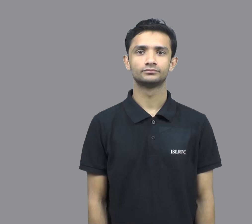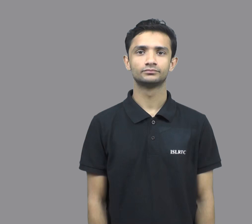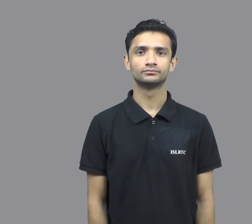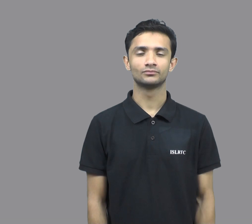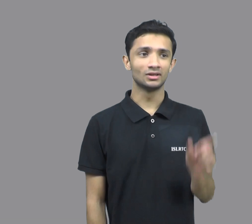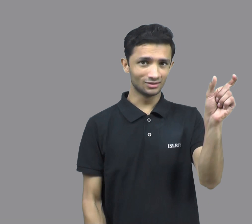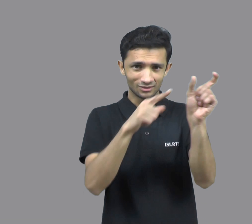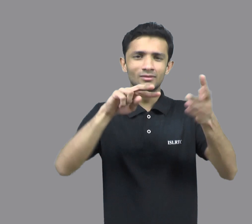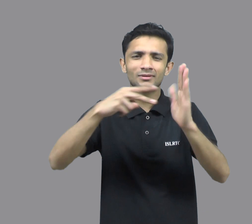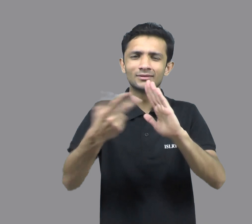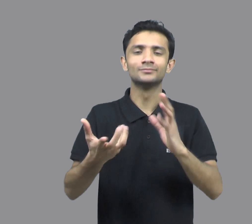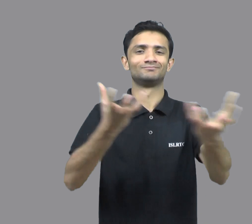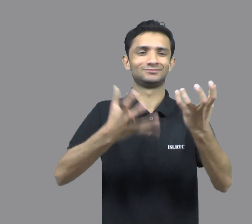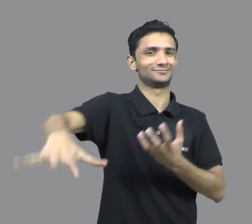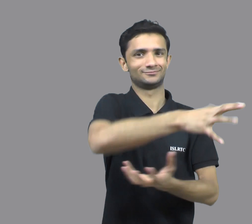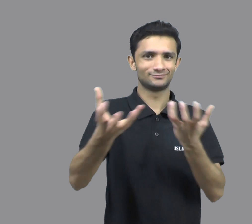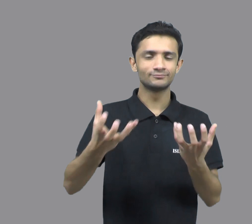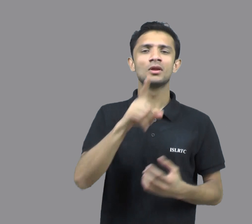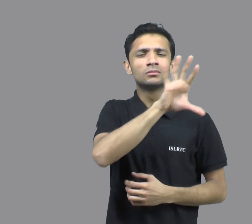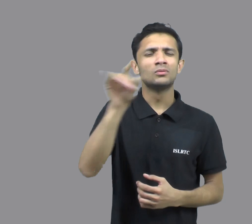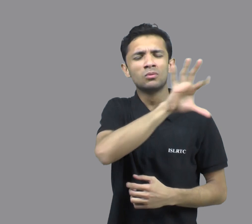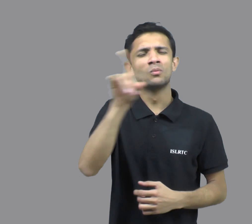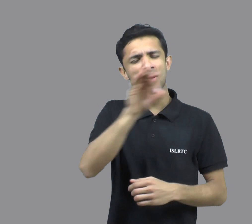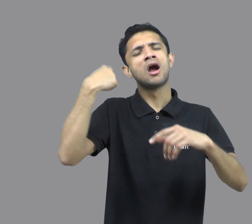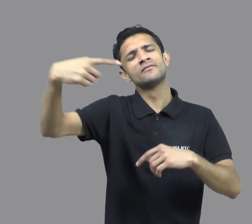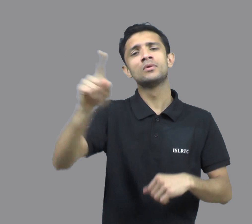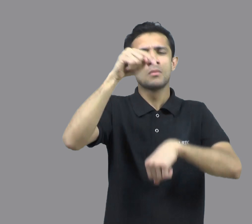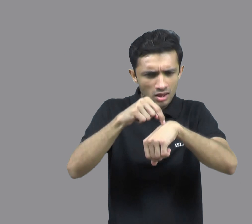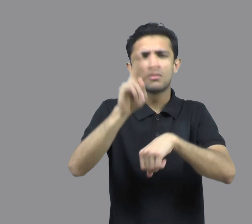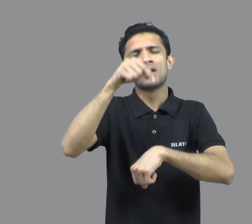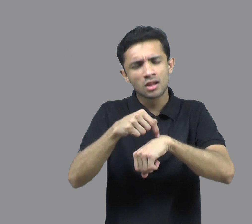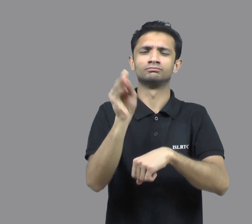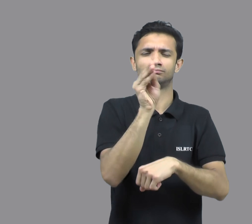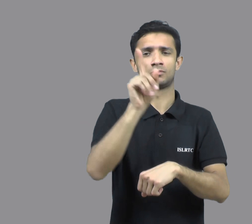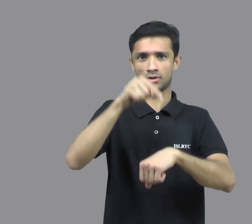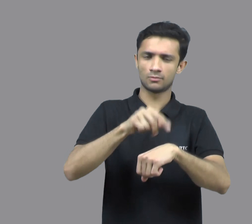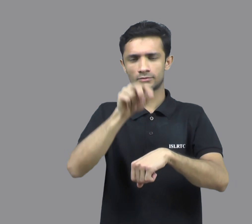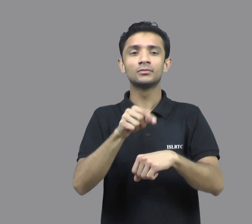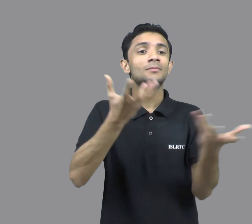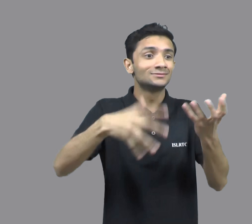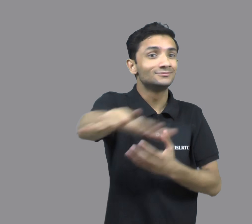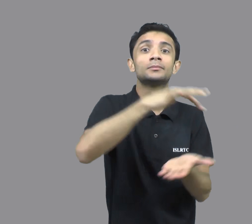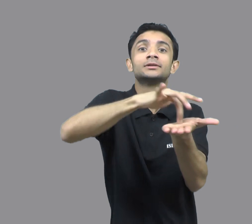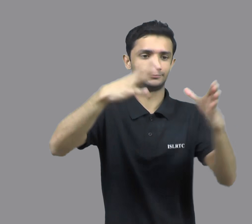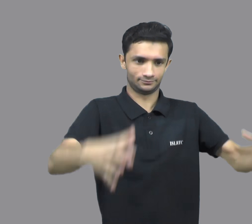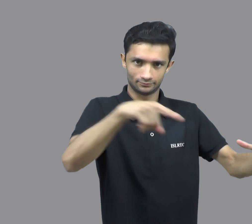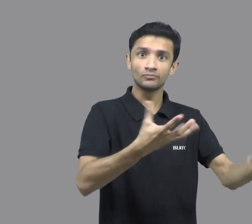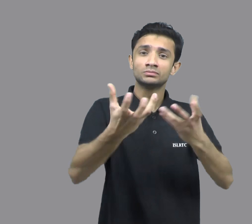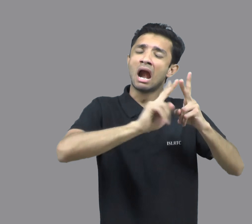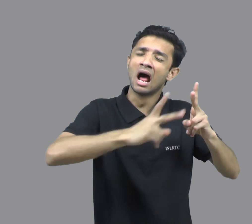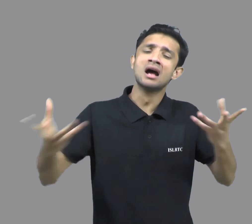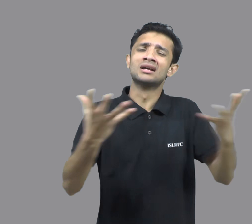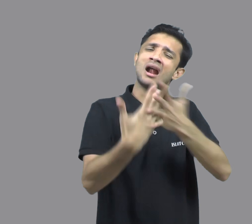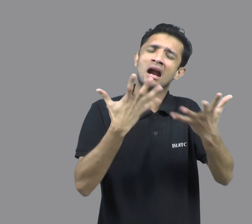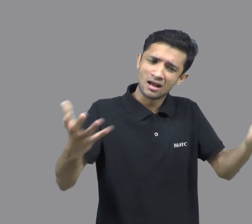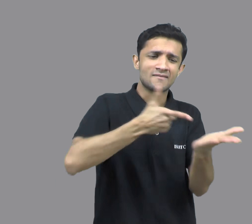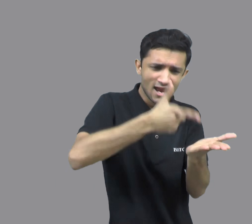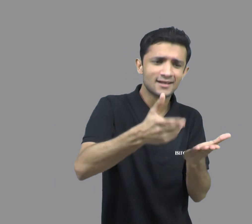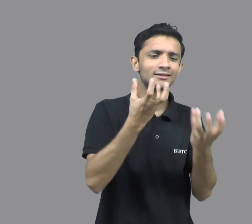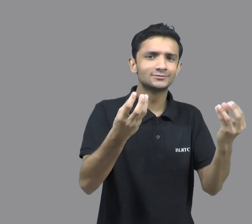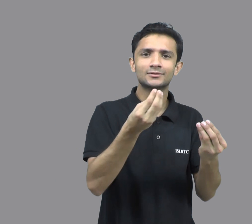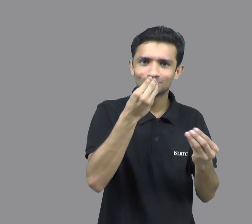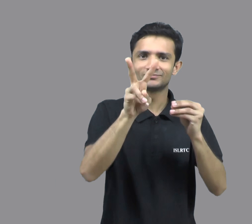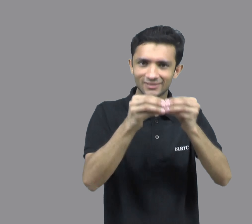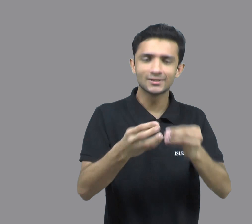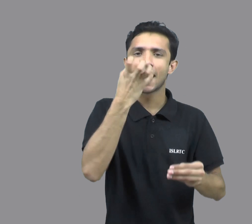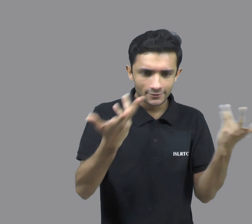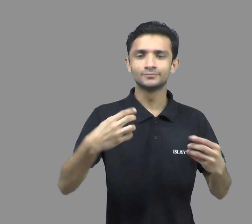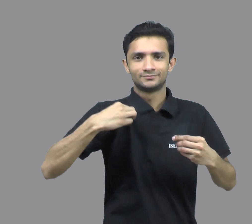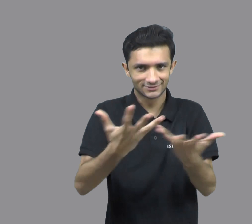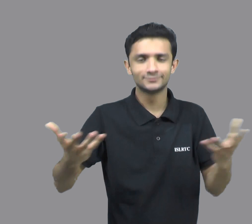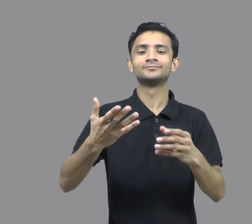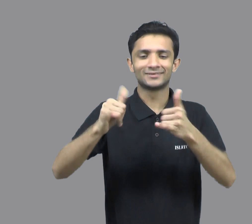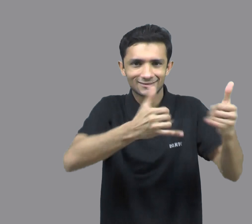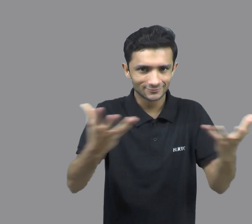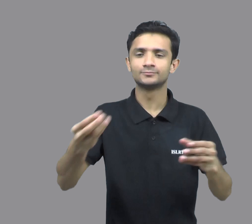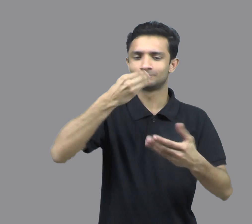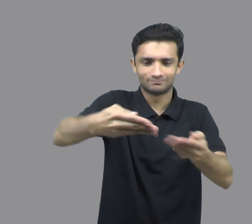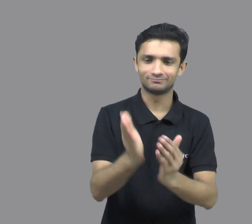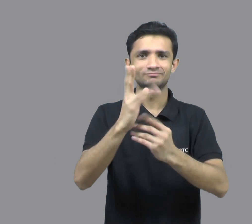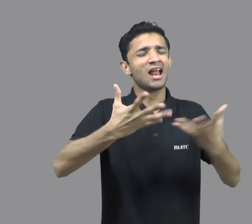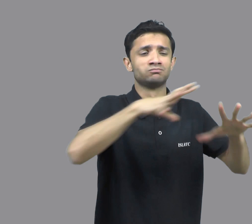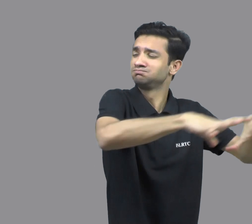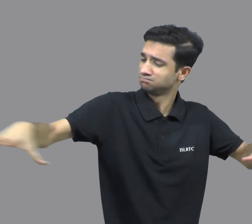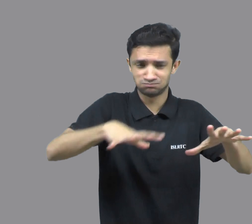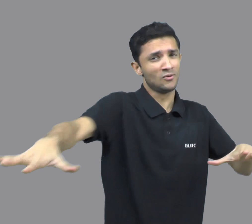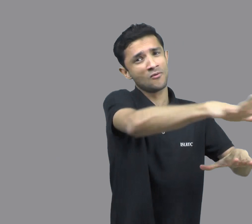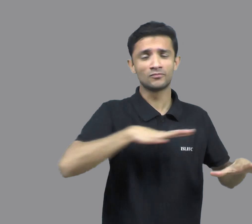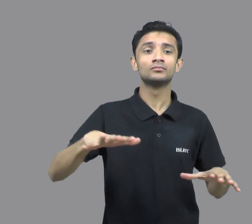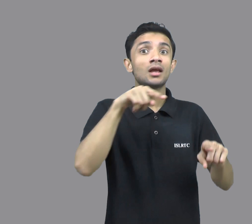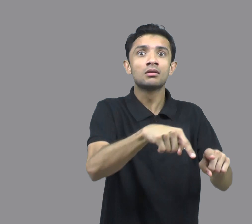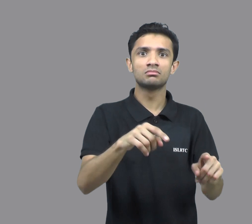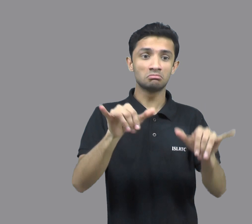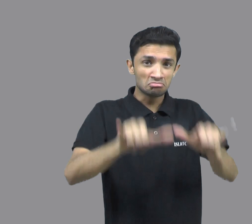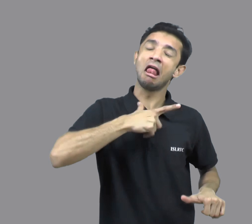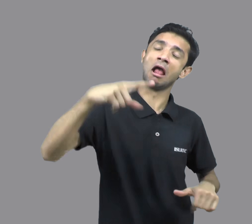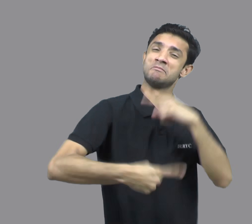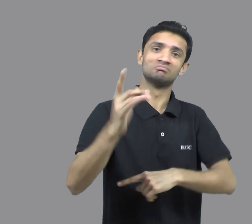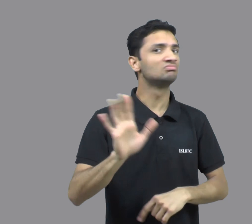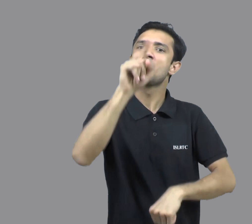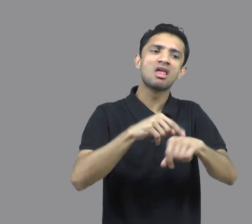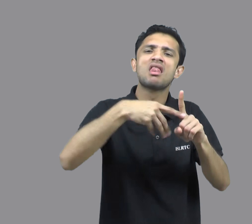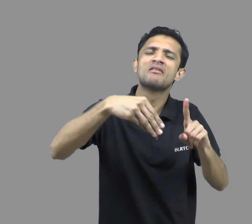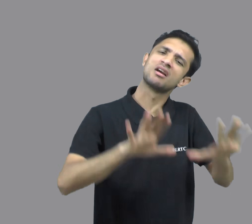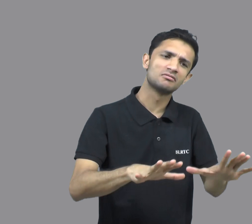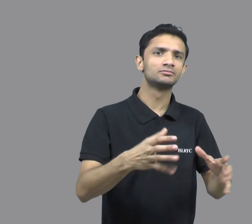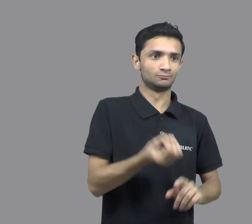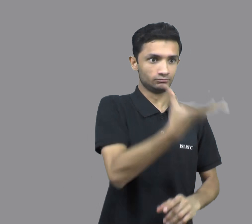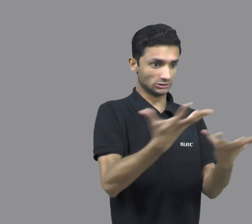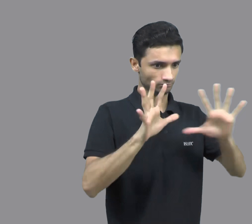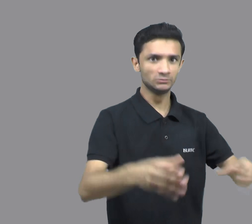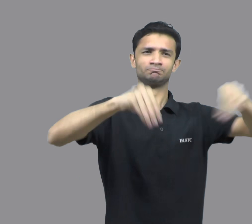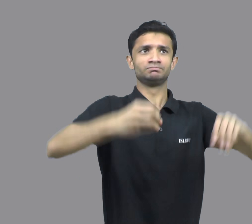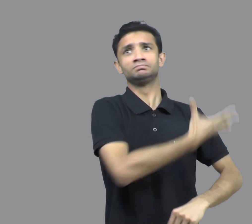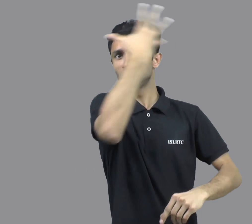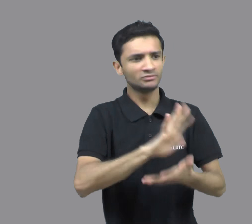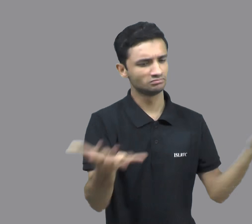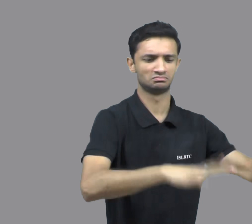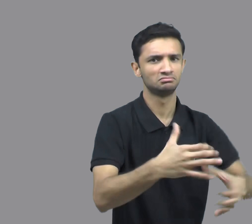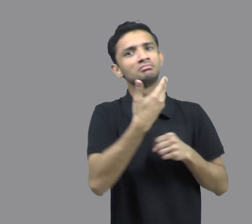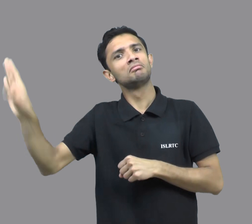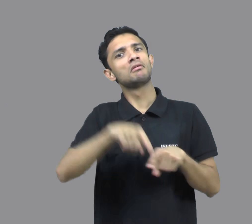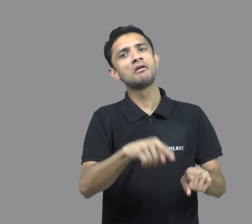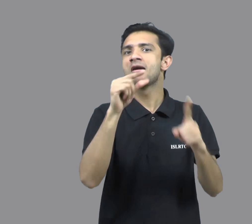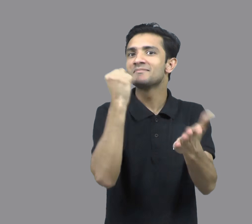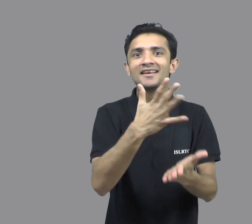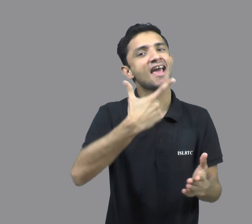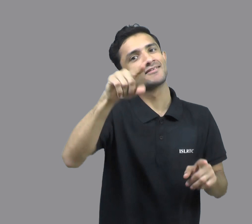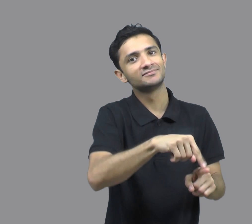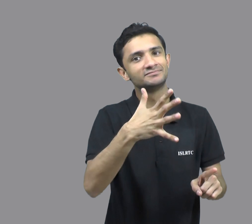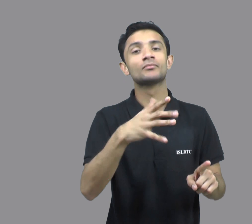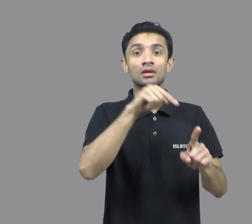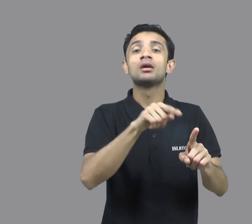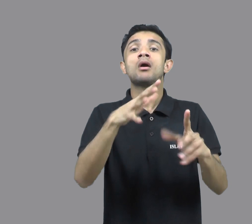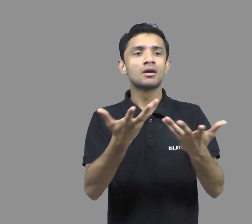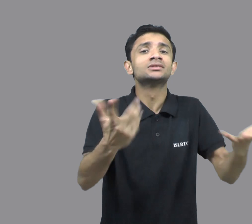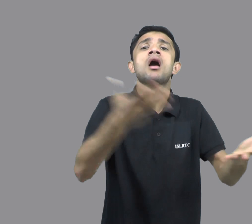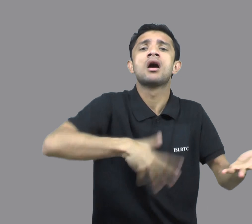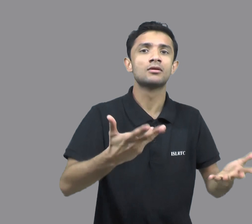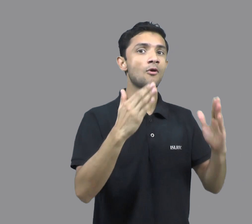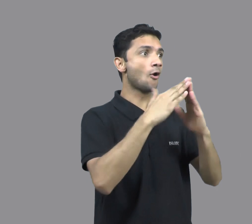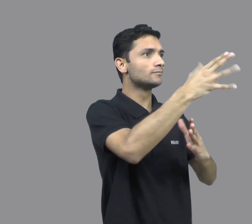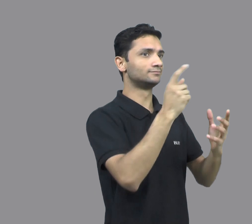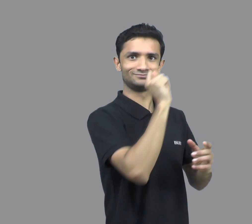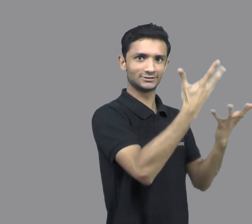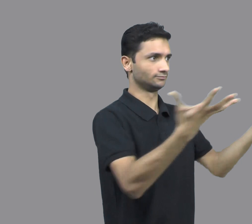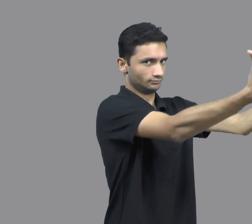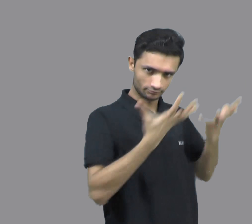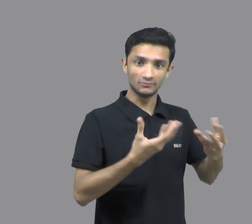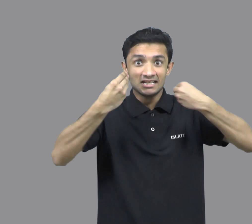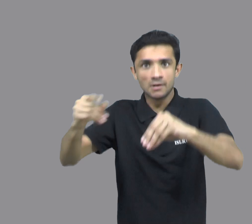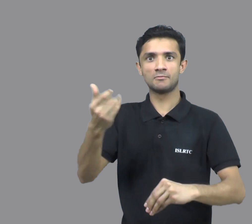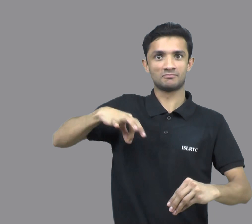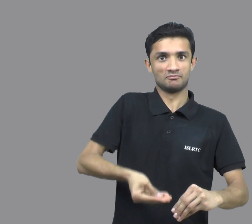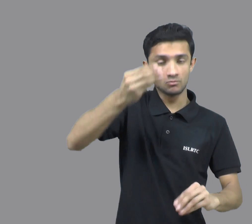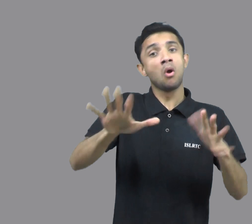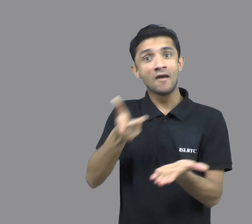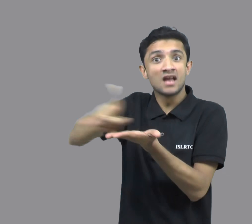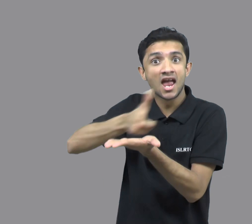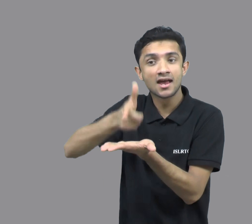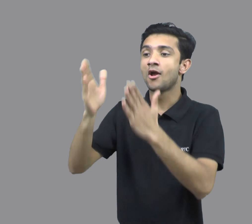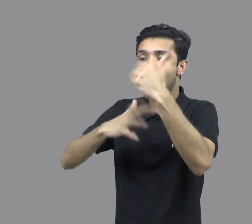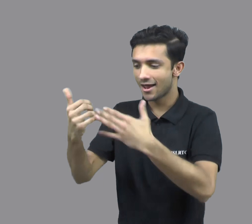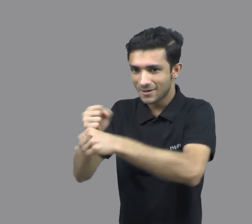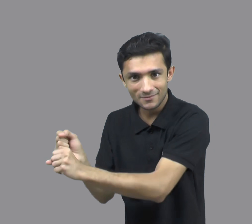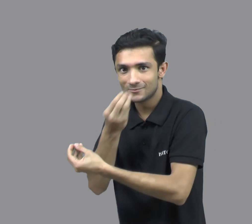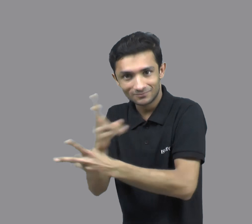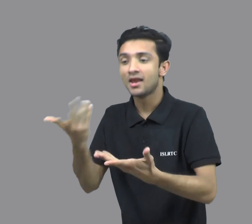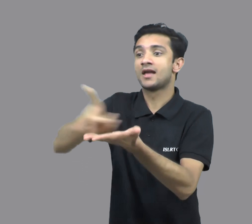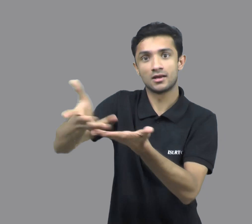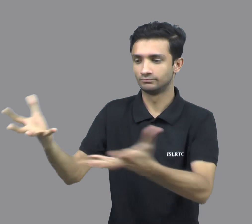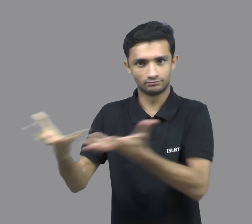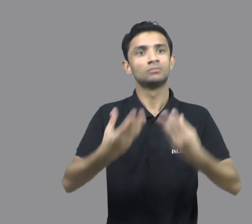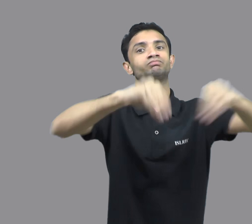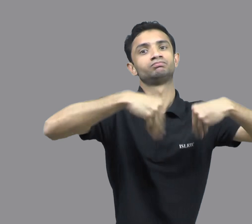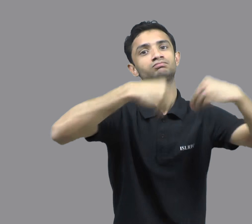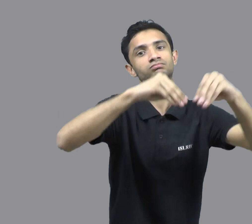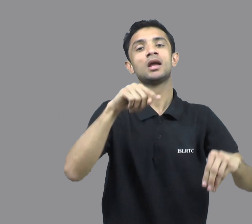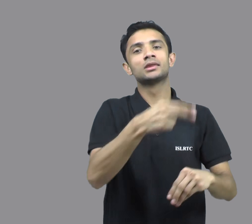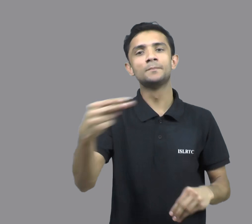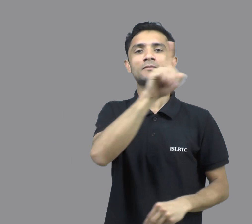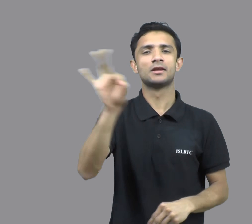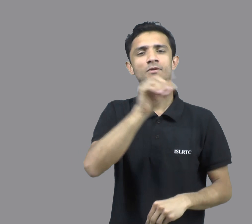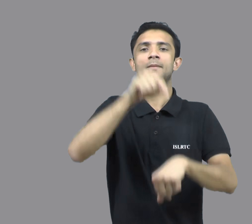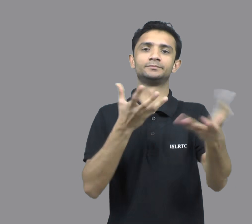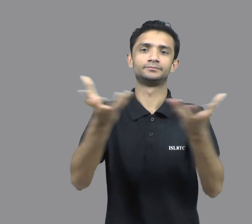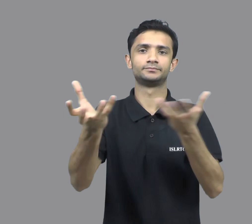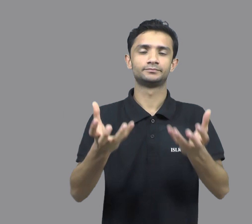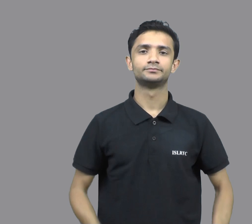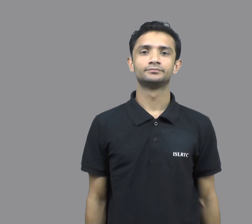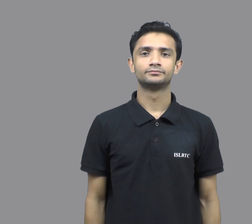Weekly Market (Explaination)